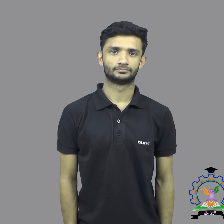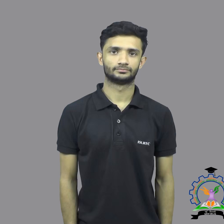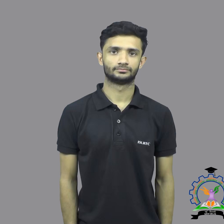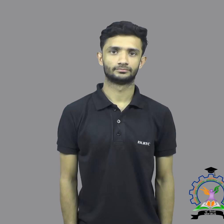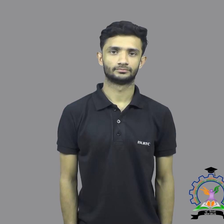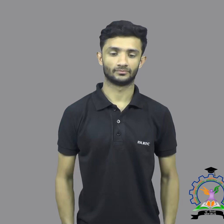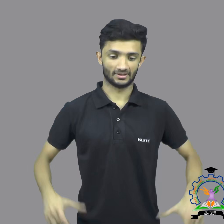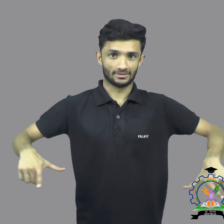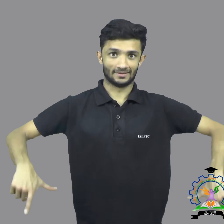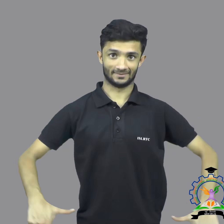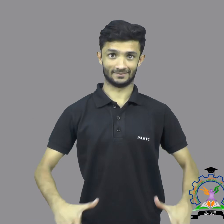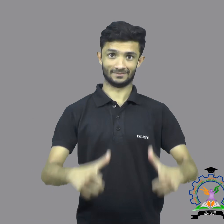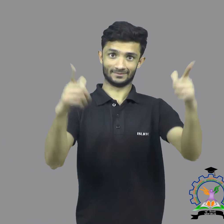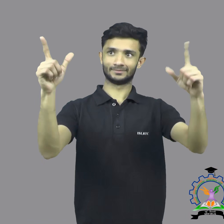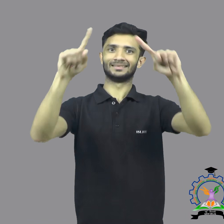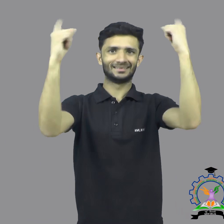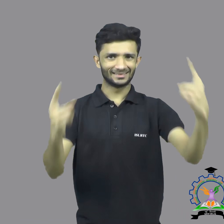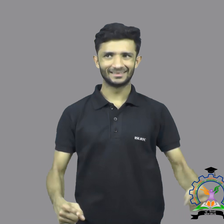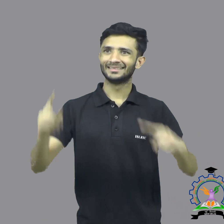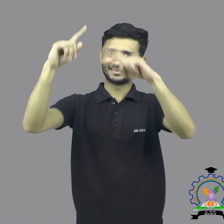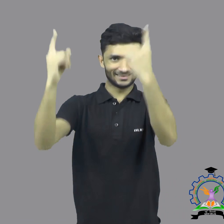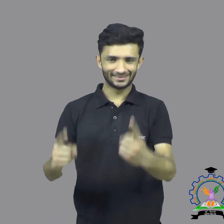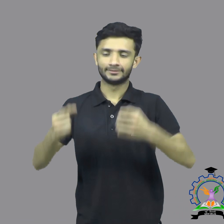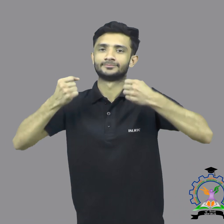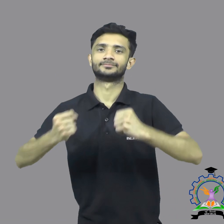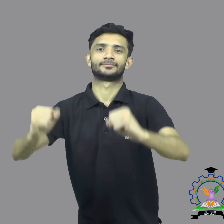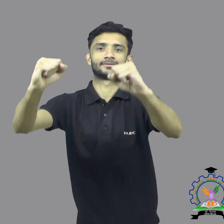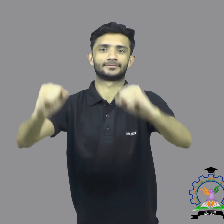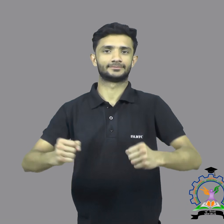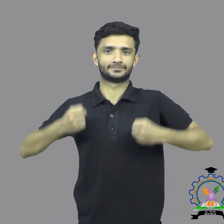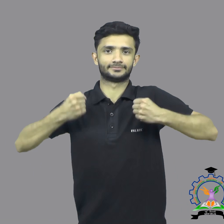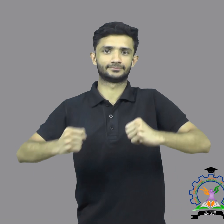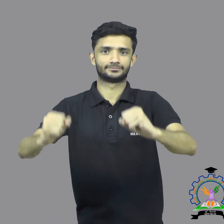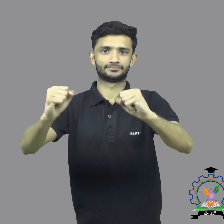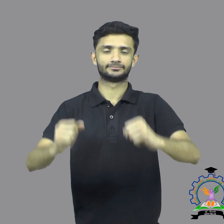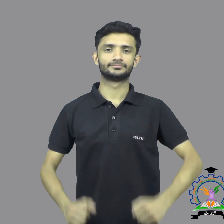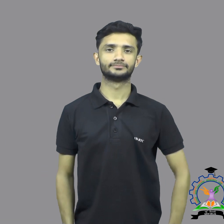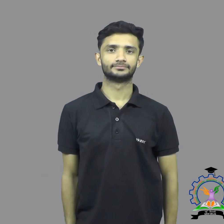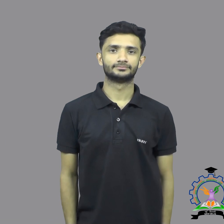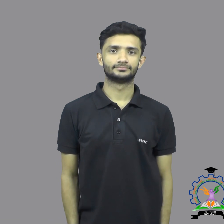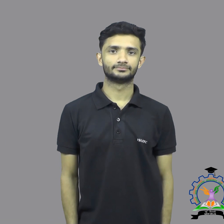Banyan